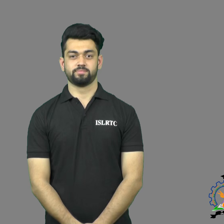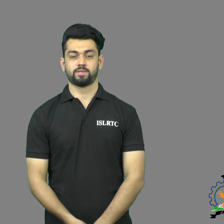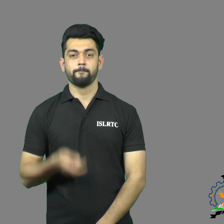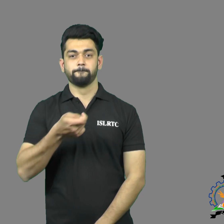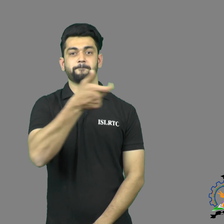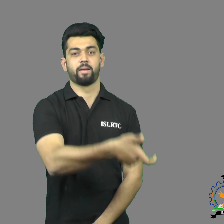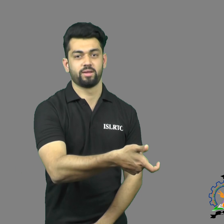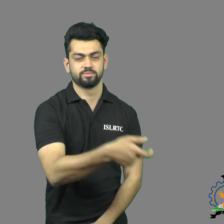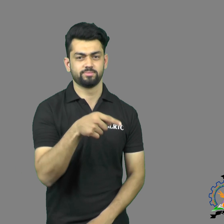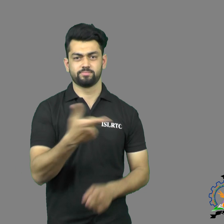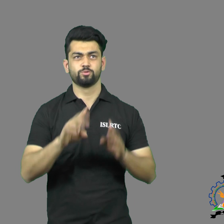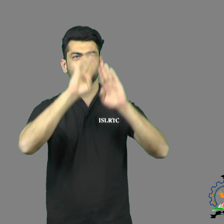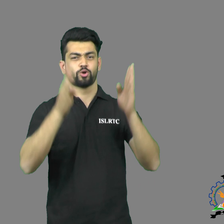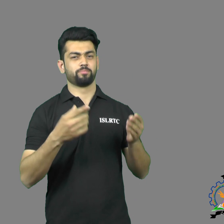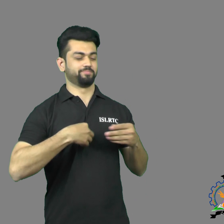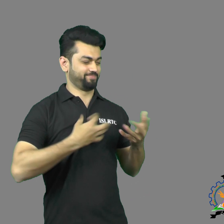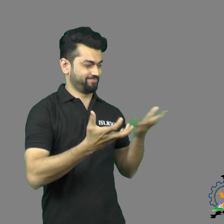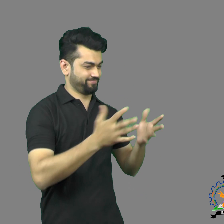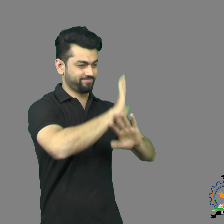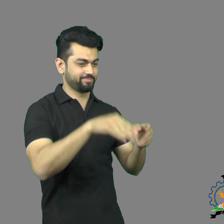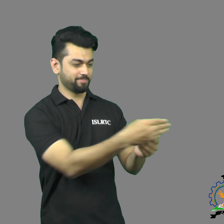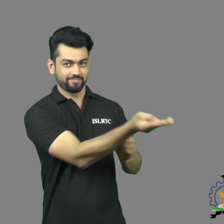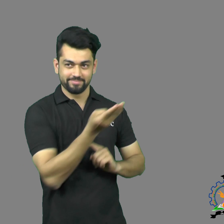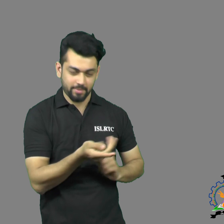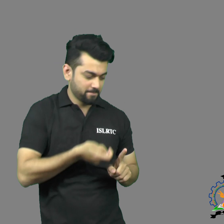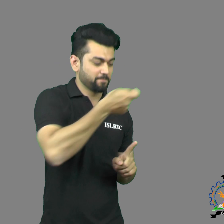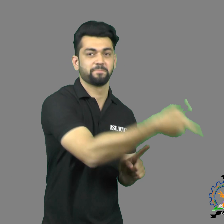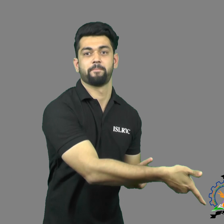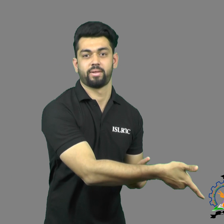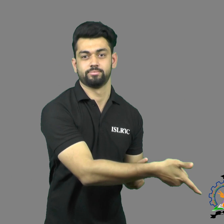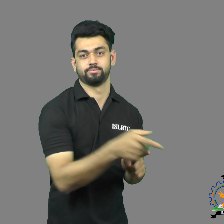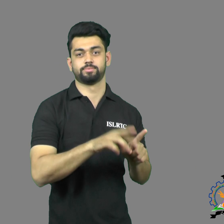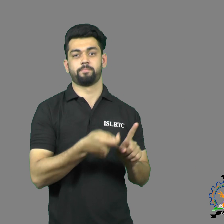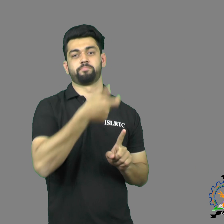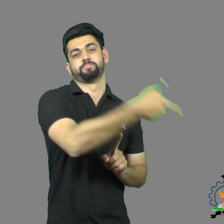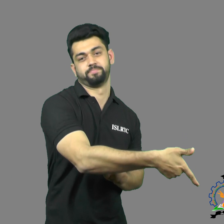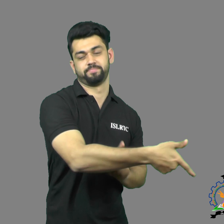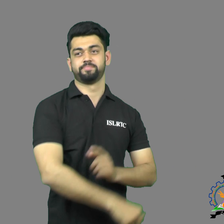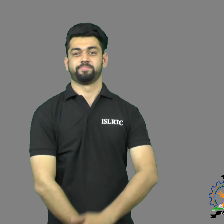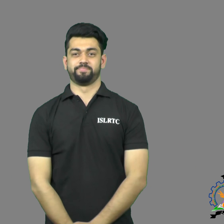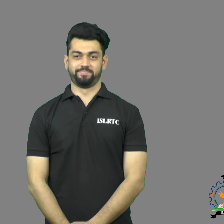Payment